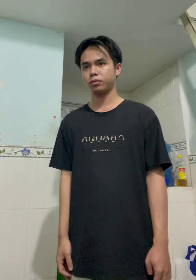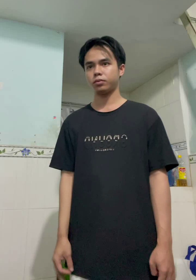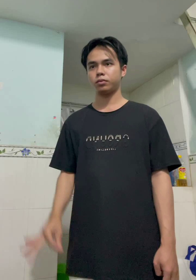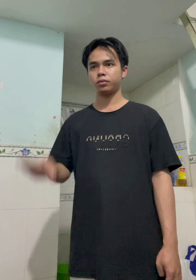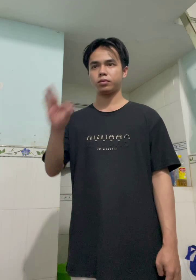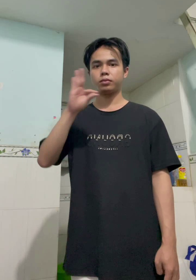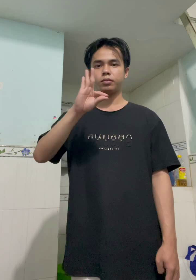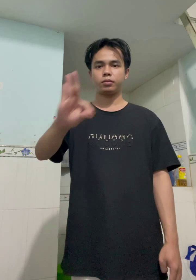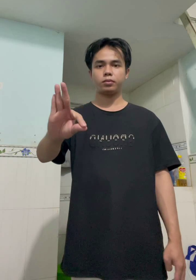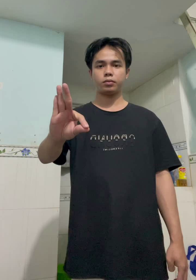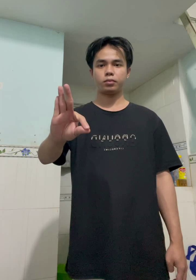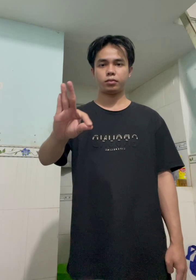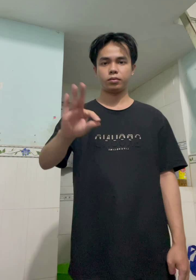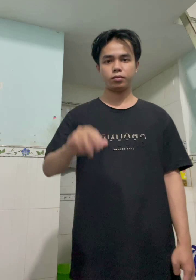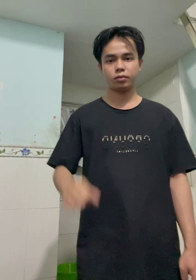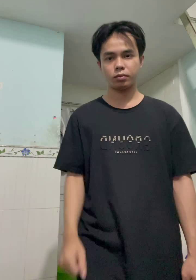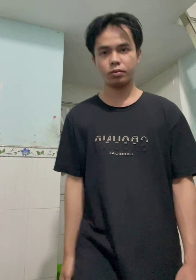t